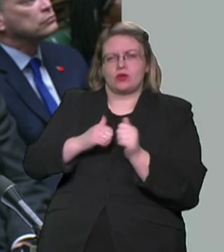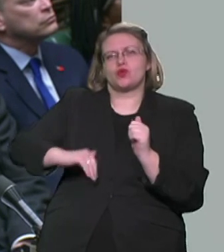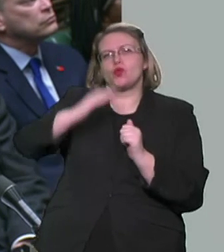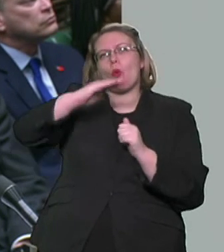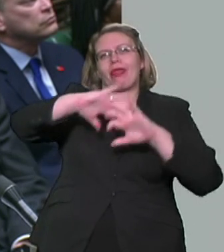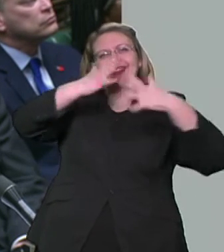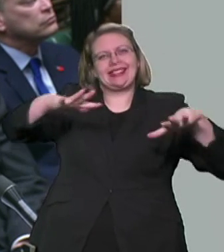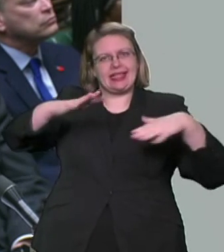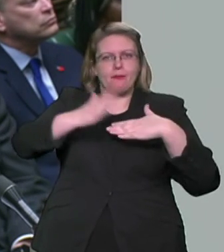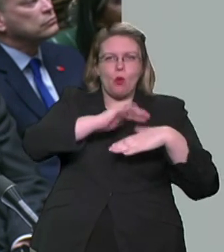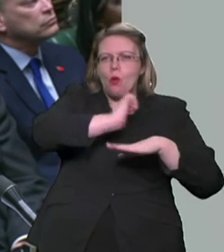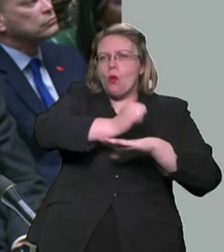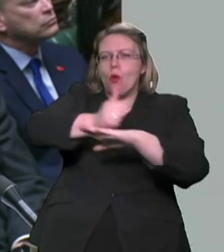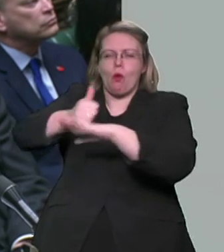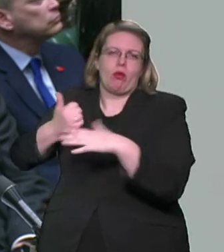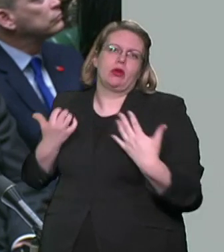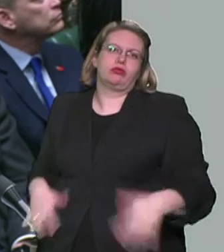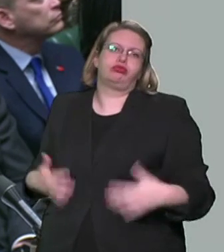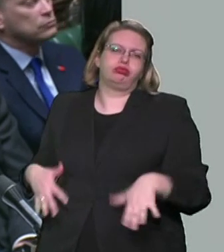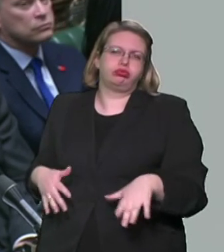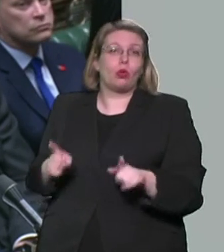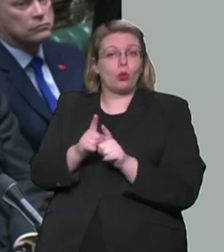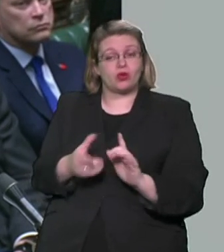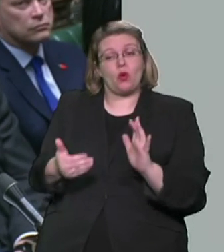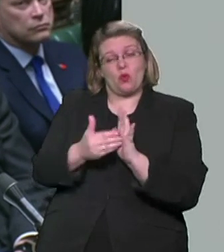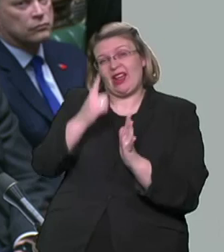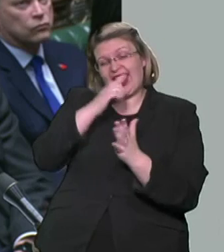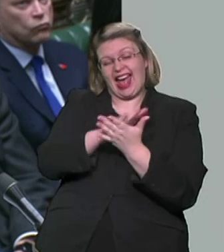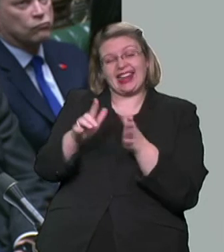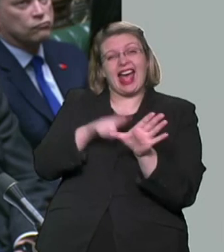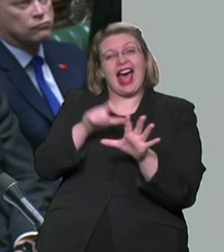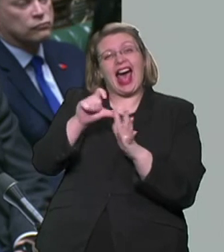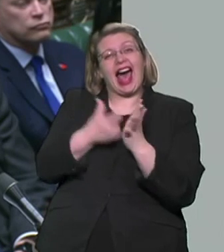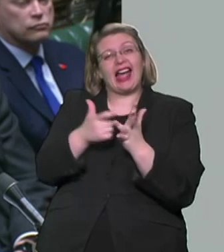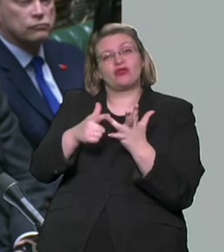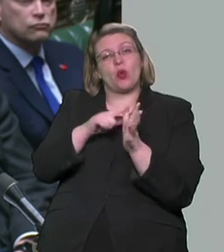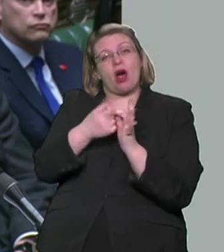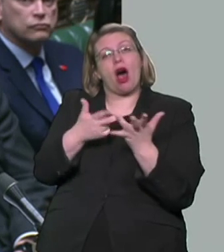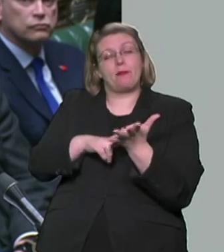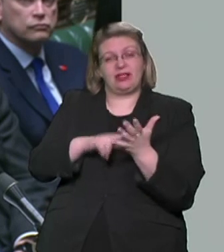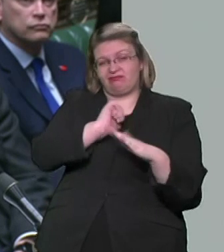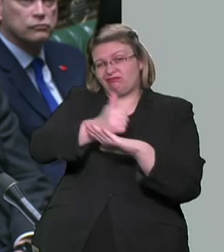By the way, I think there is also a role for hydrocarbons as we transition.